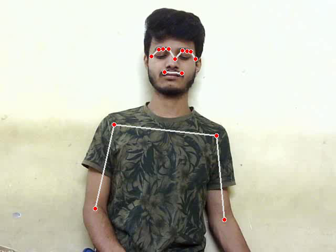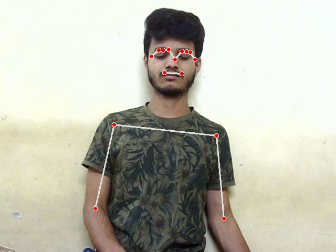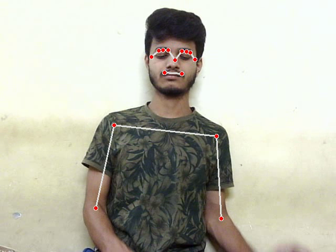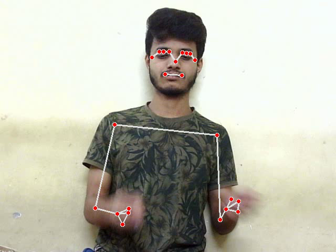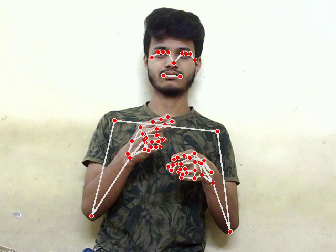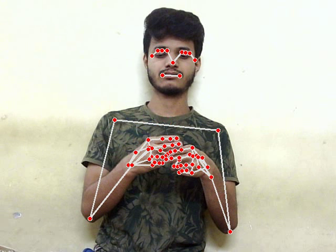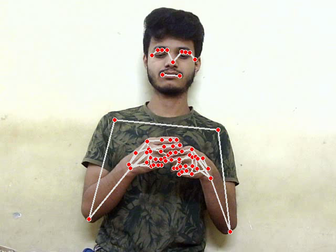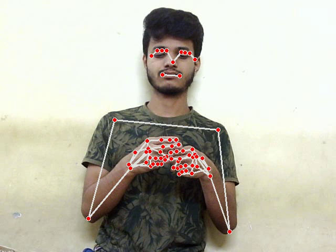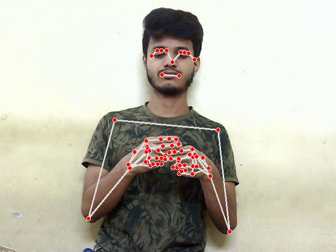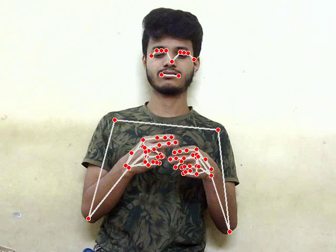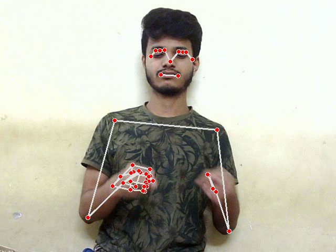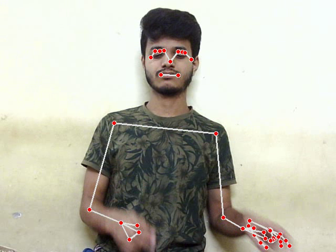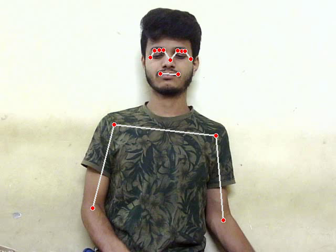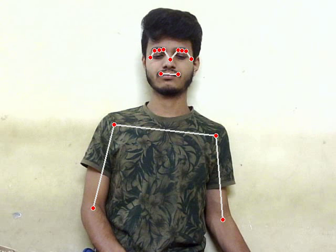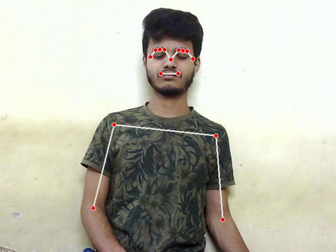name